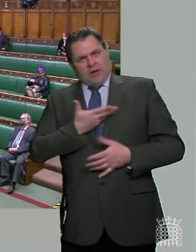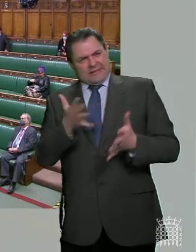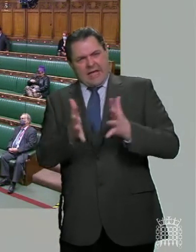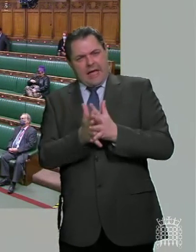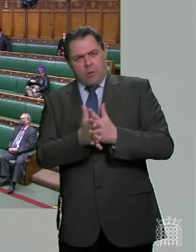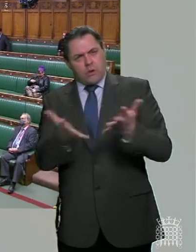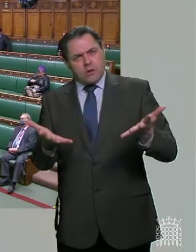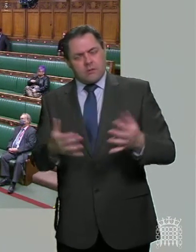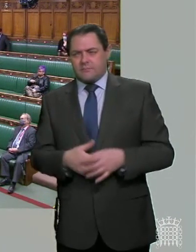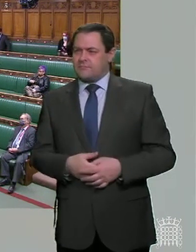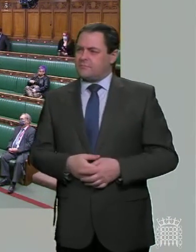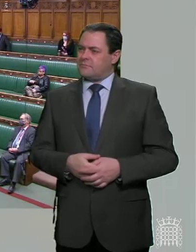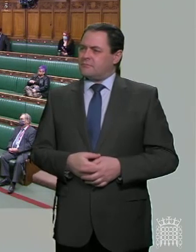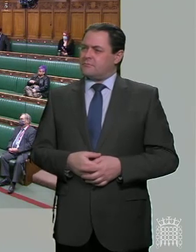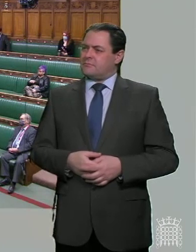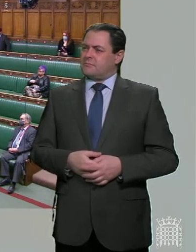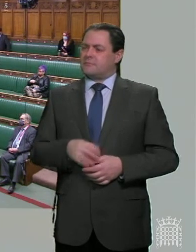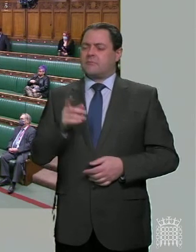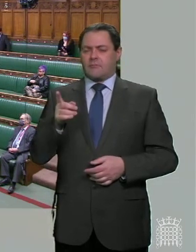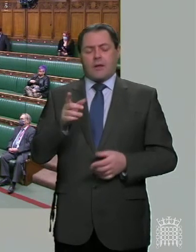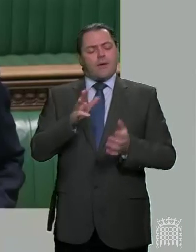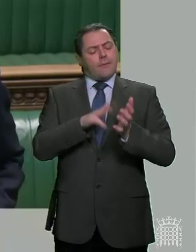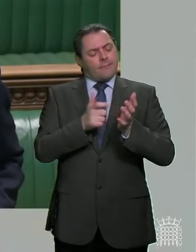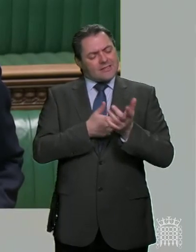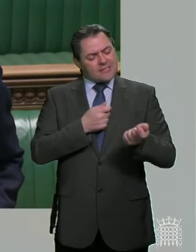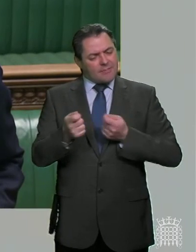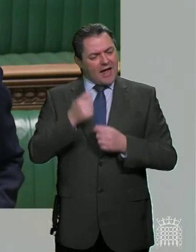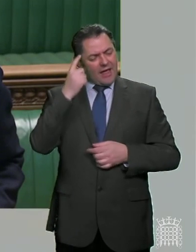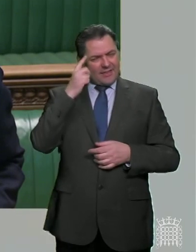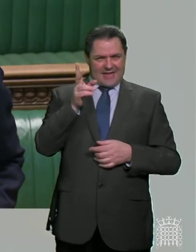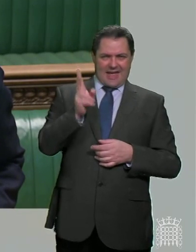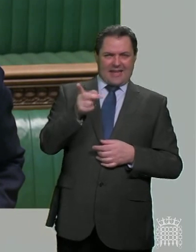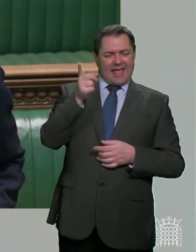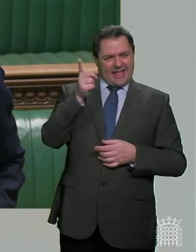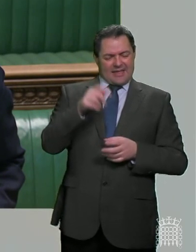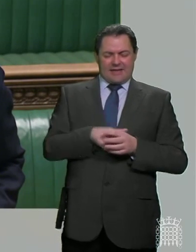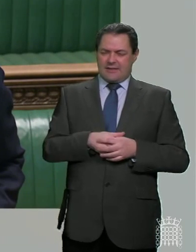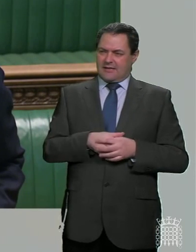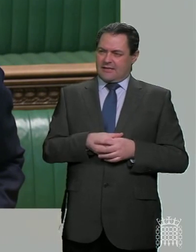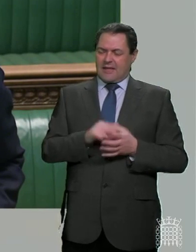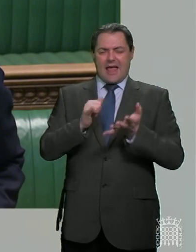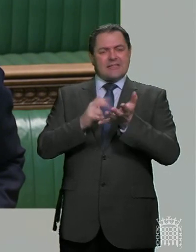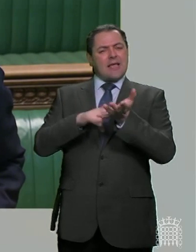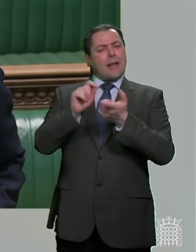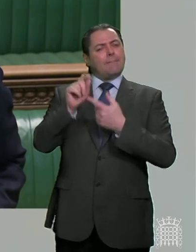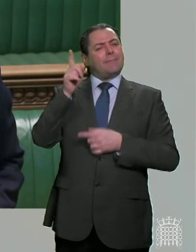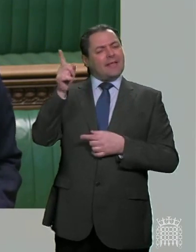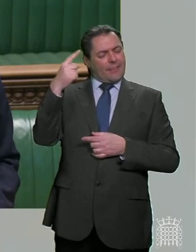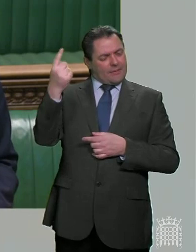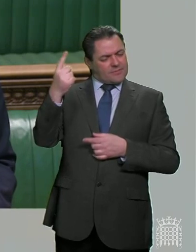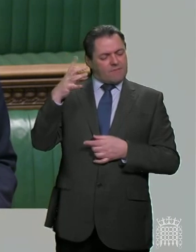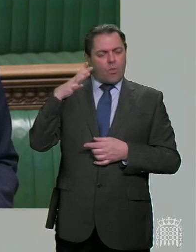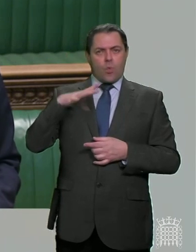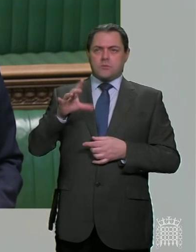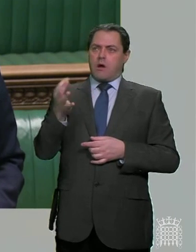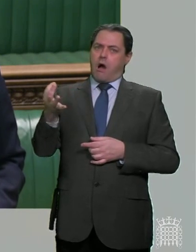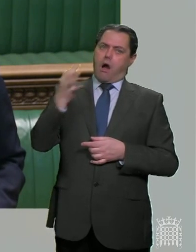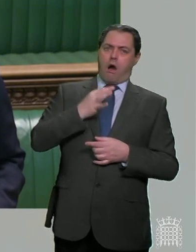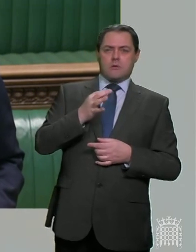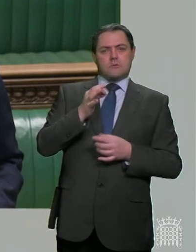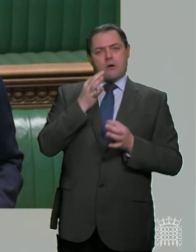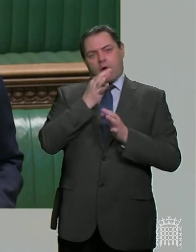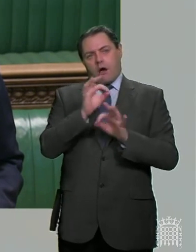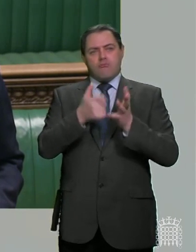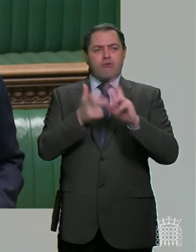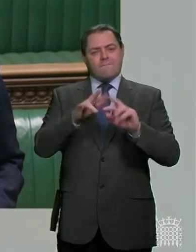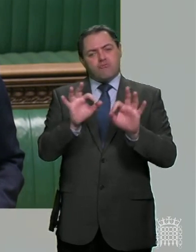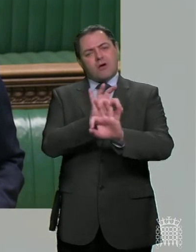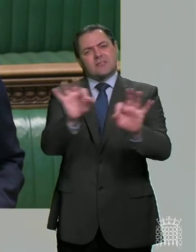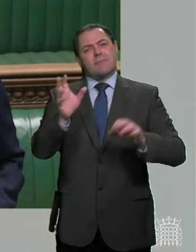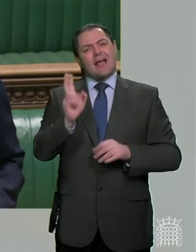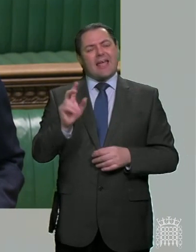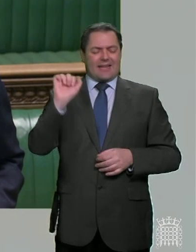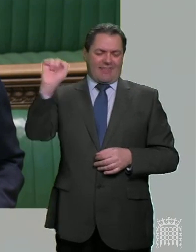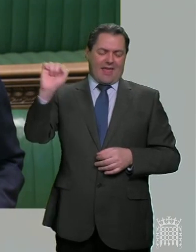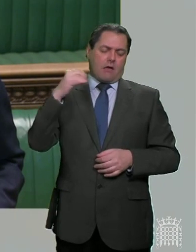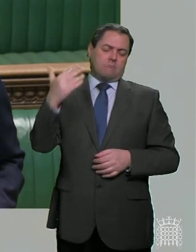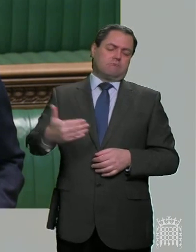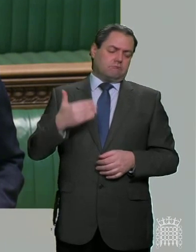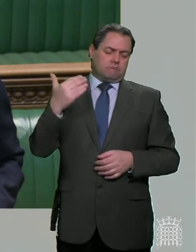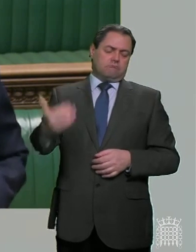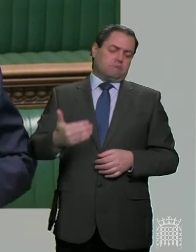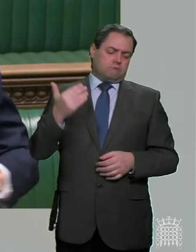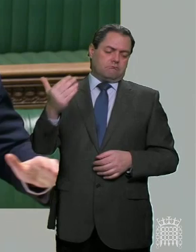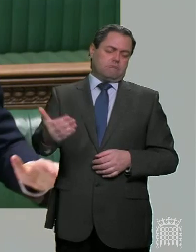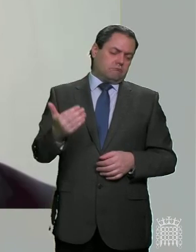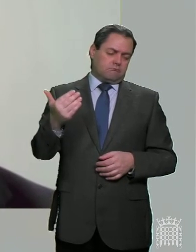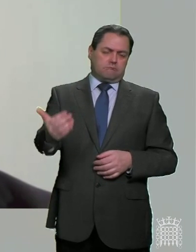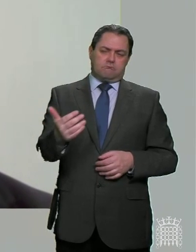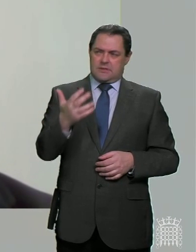I think that was a veiled attempt, again, by the SNP to ask for another referendum, which is its habitual refrain.